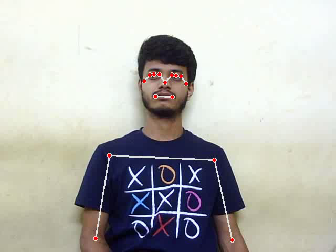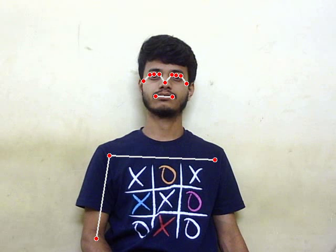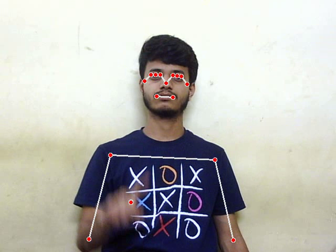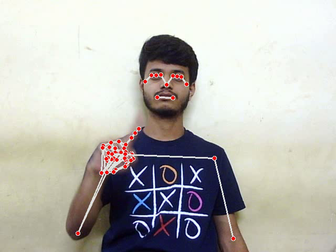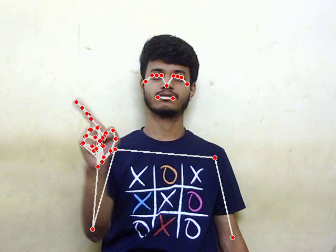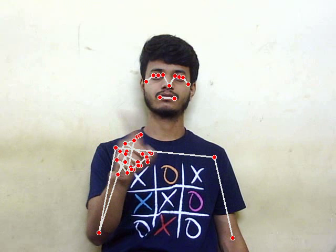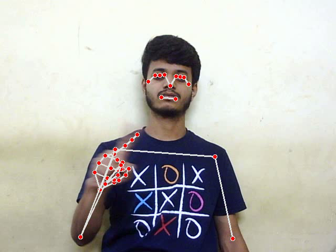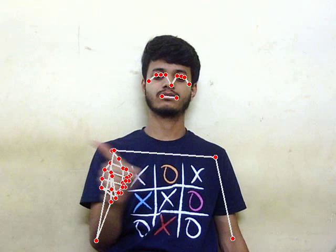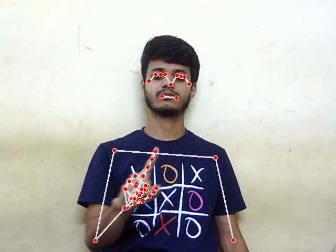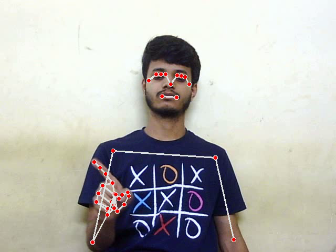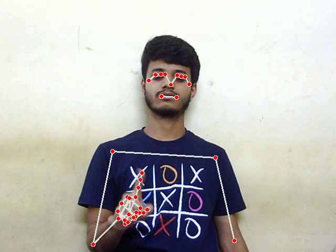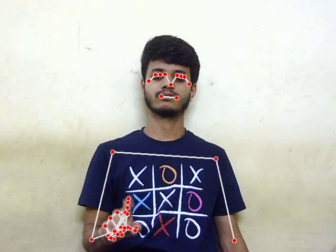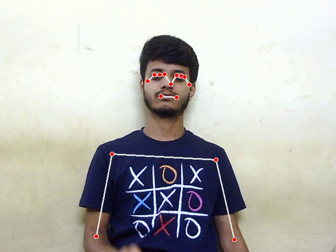where